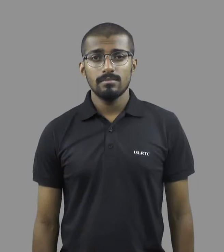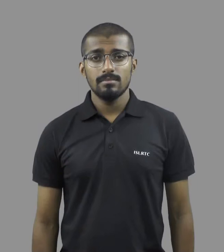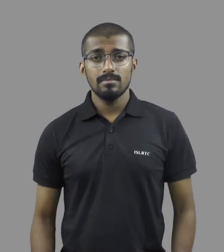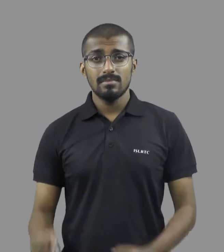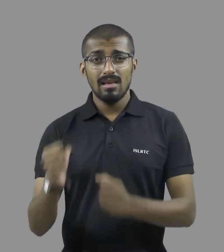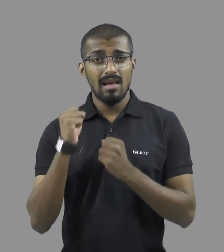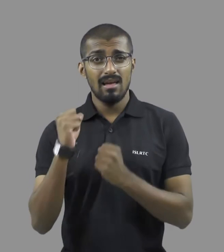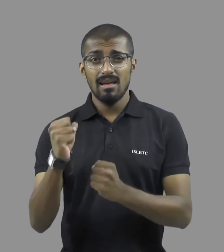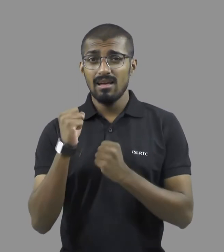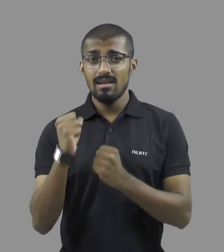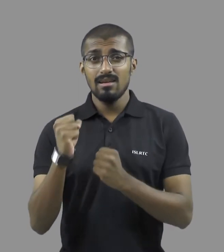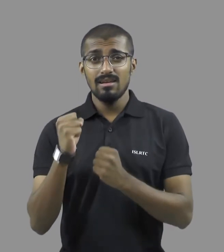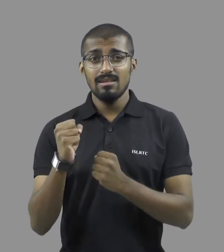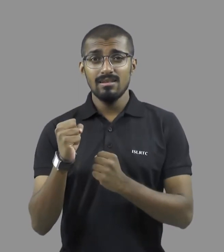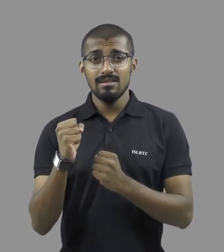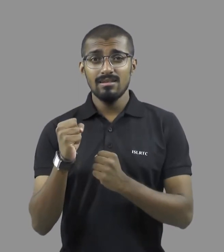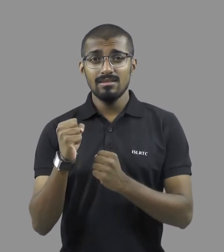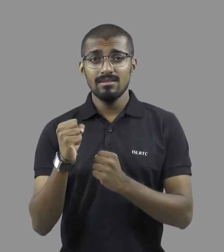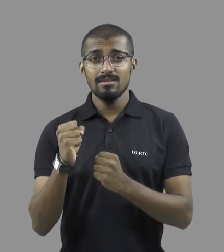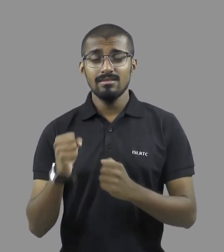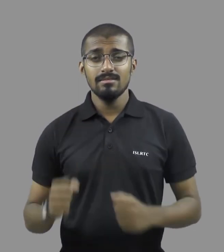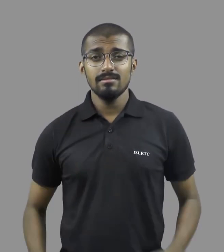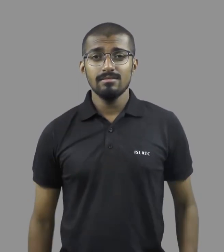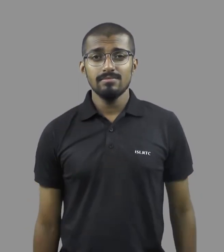Hard